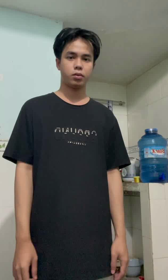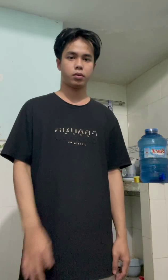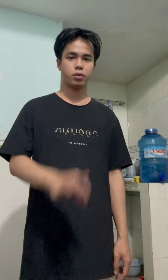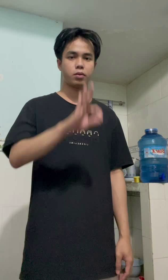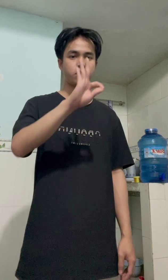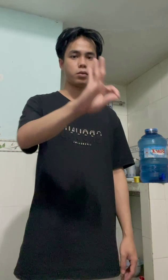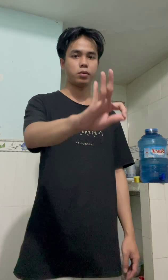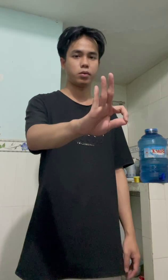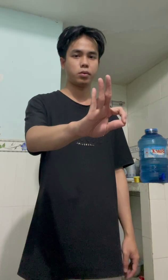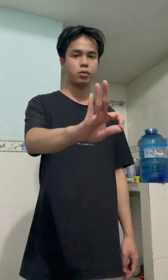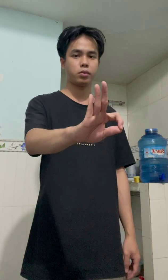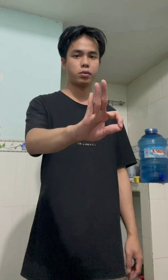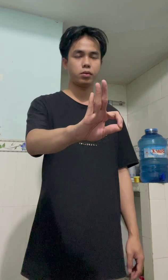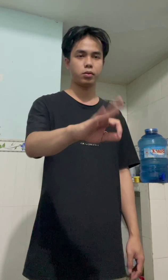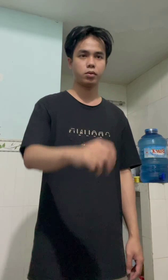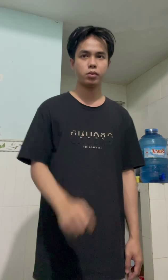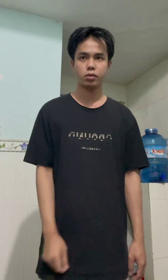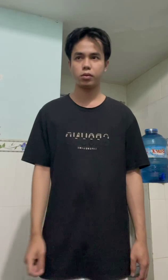t